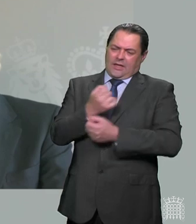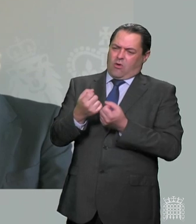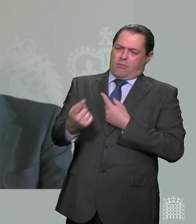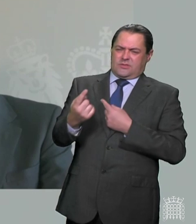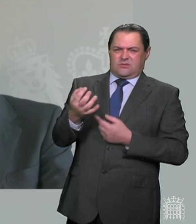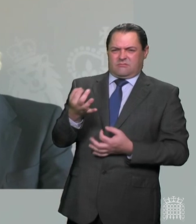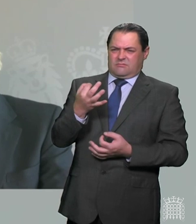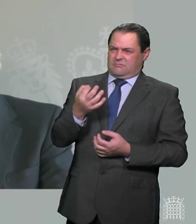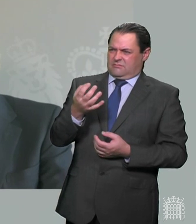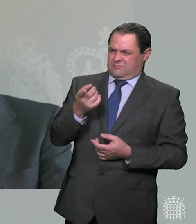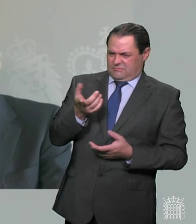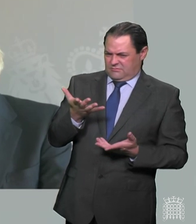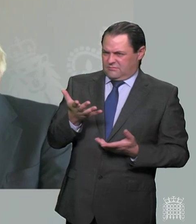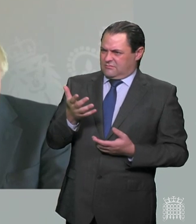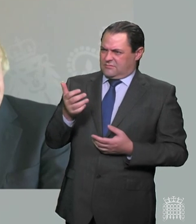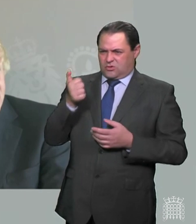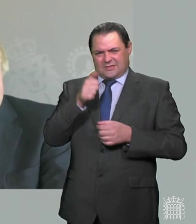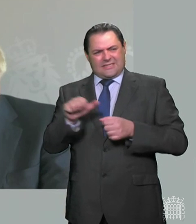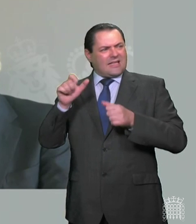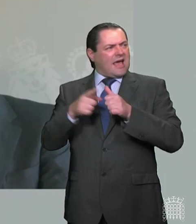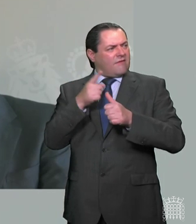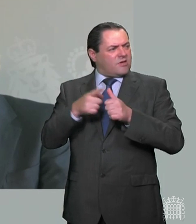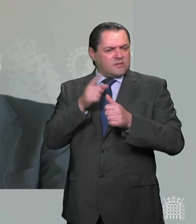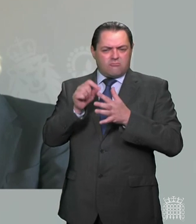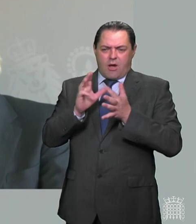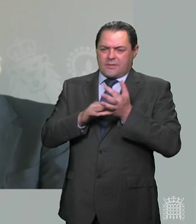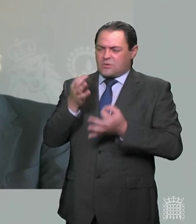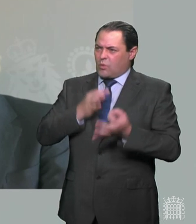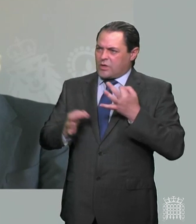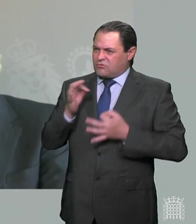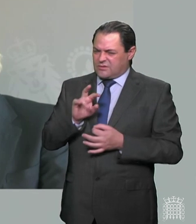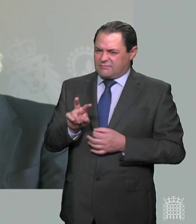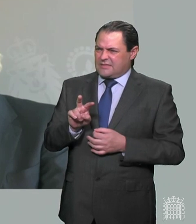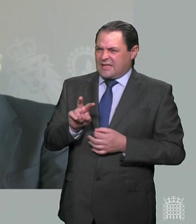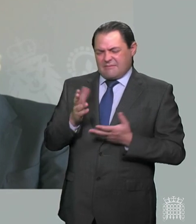right honourable and learned Gentleman on what is going to be a glorious 60th anniversary edition of PMQs.